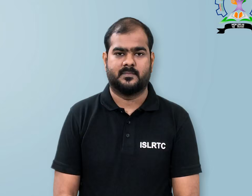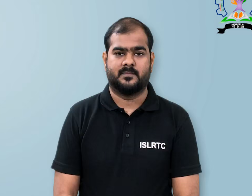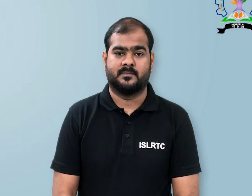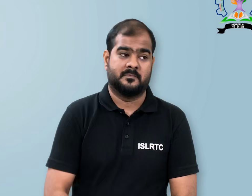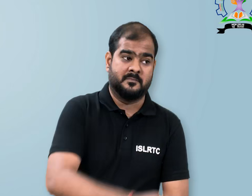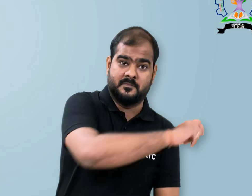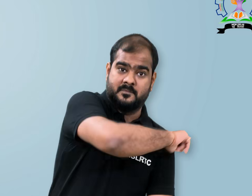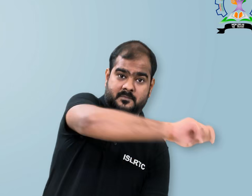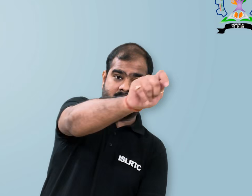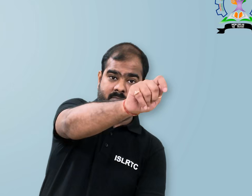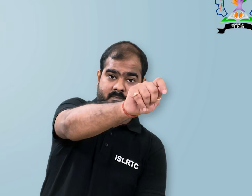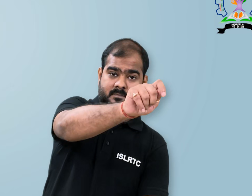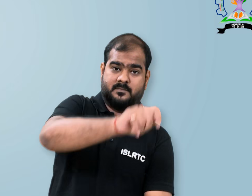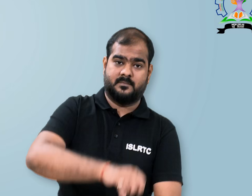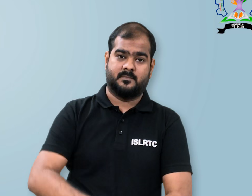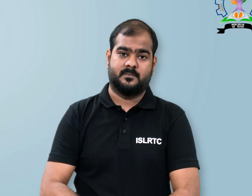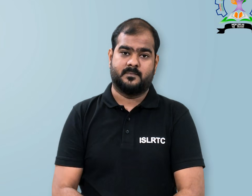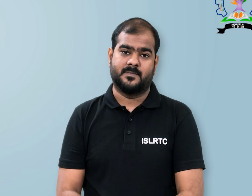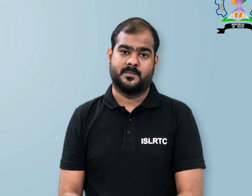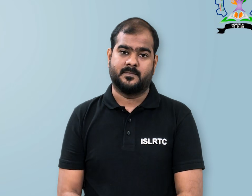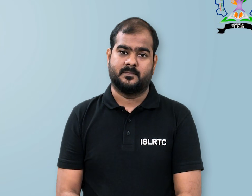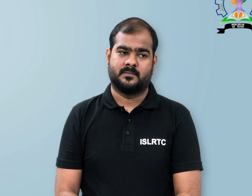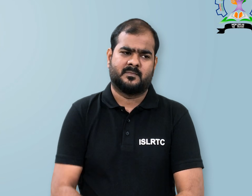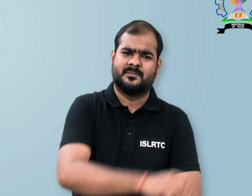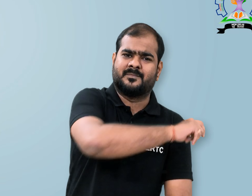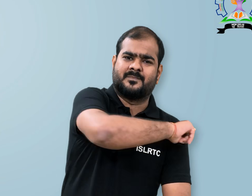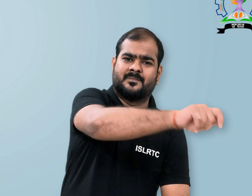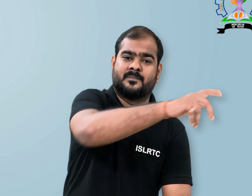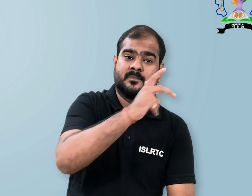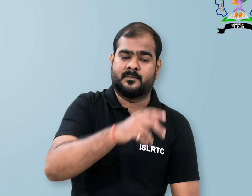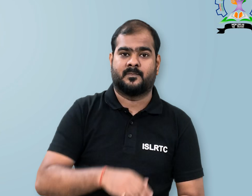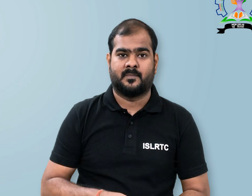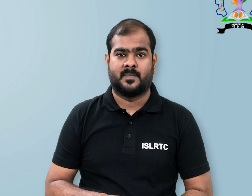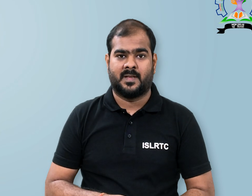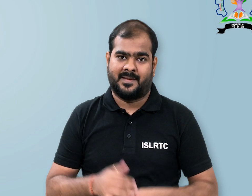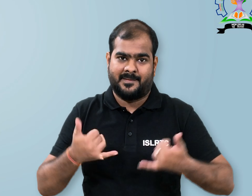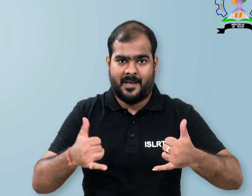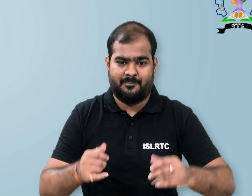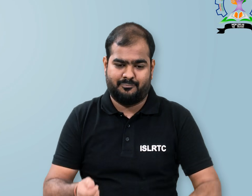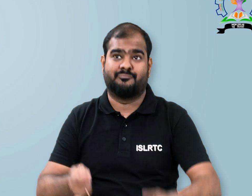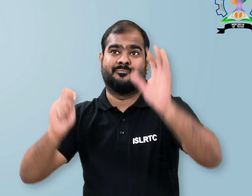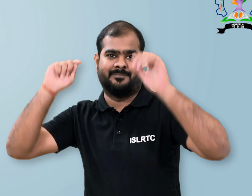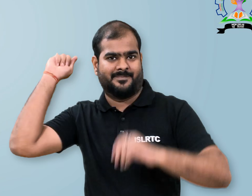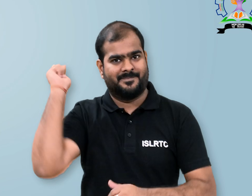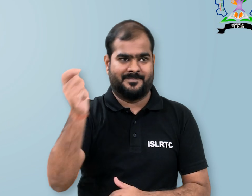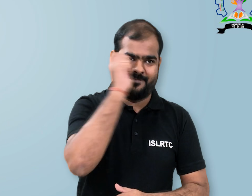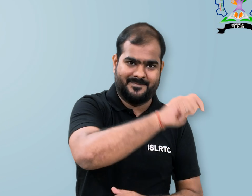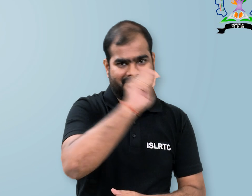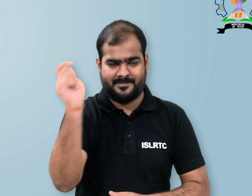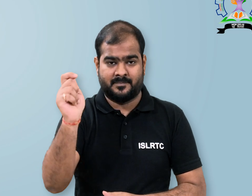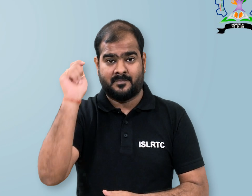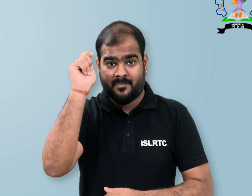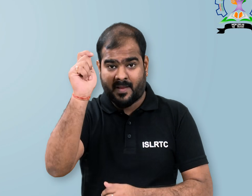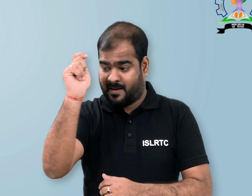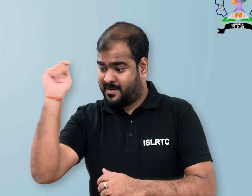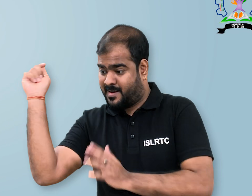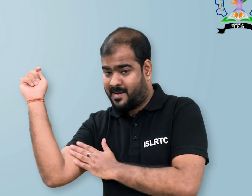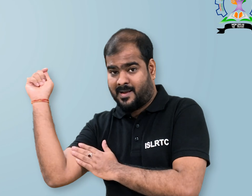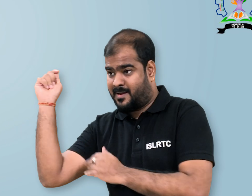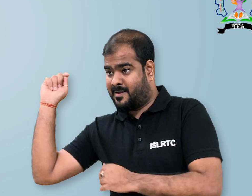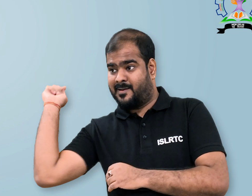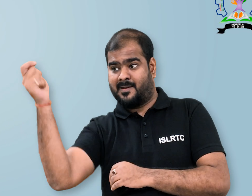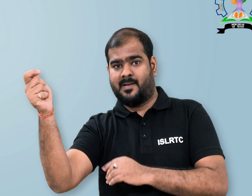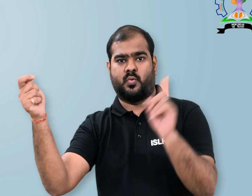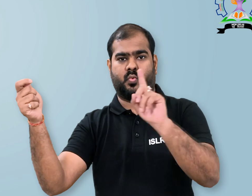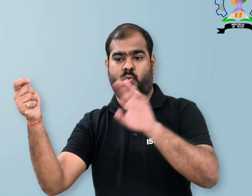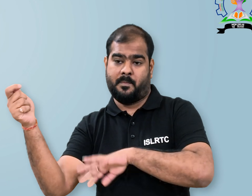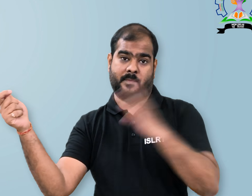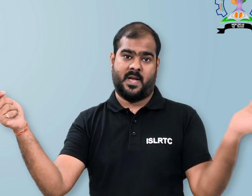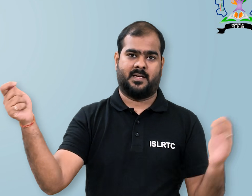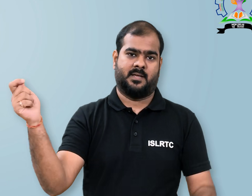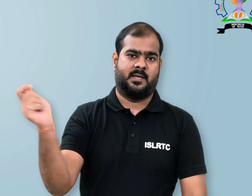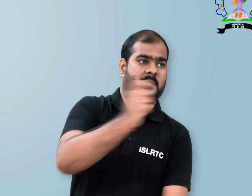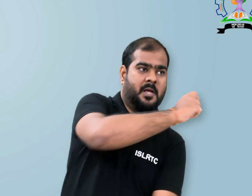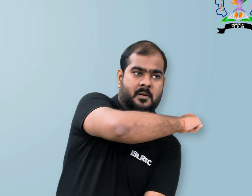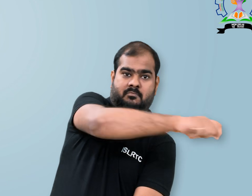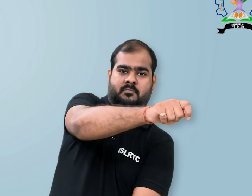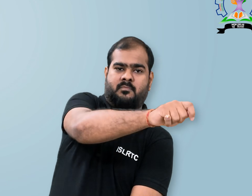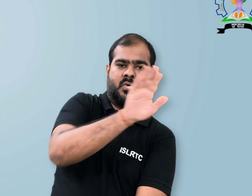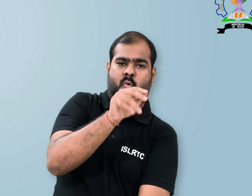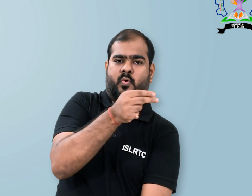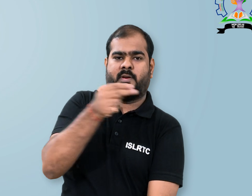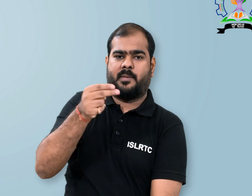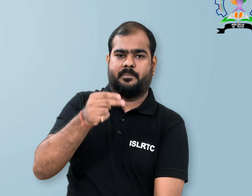Back Hand Backhand: A stroke played on the non-racket side of the body, with the back of the hand facing the net.